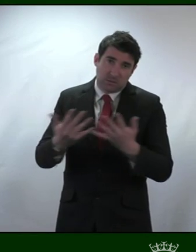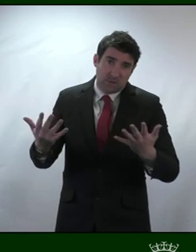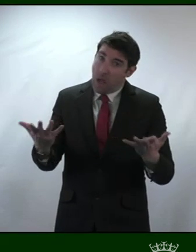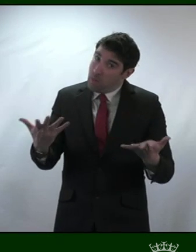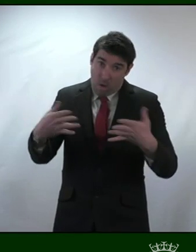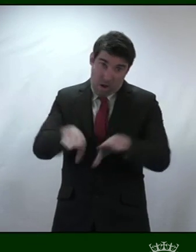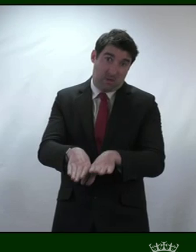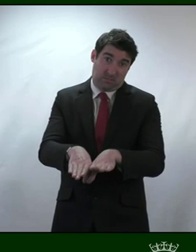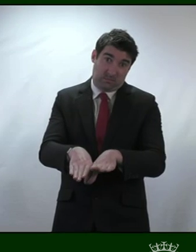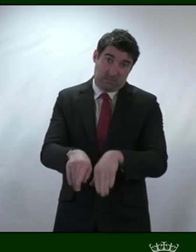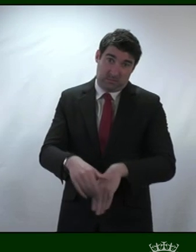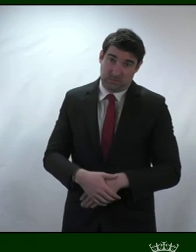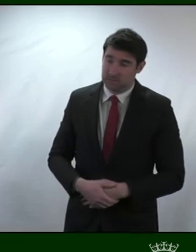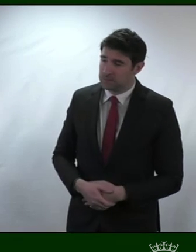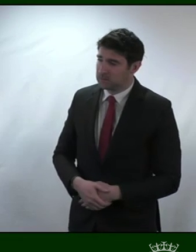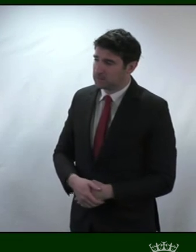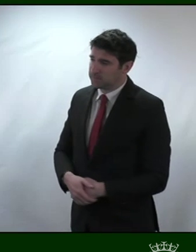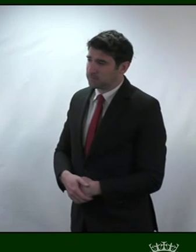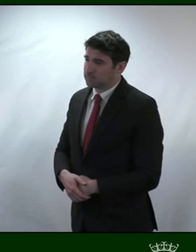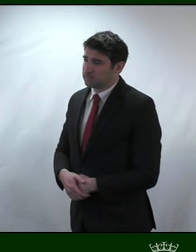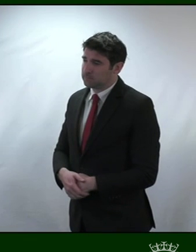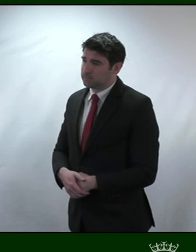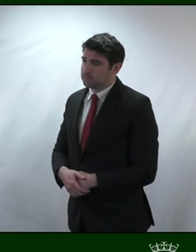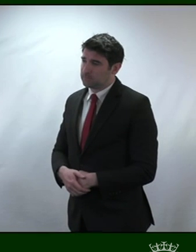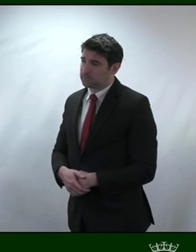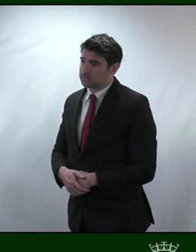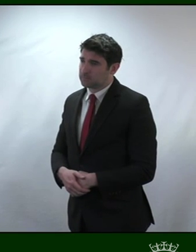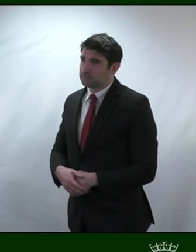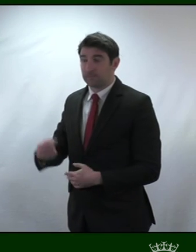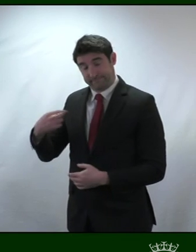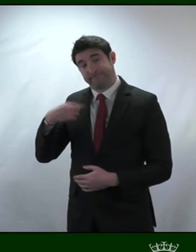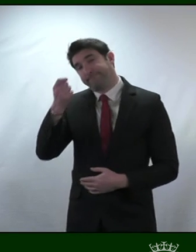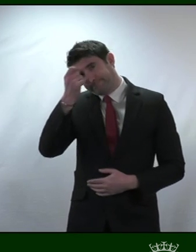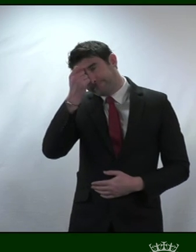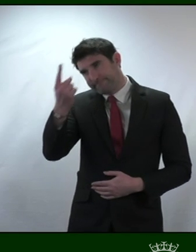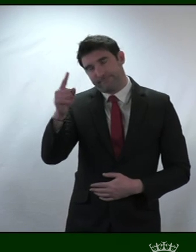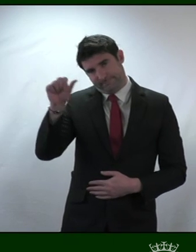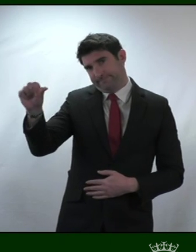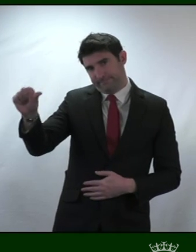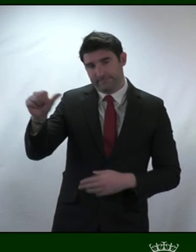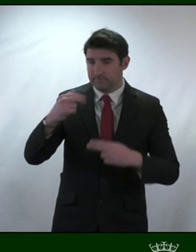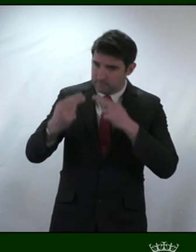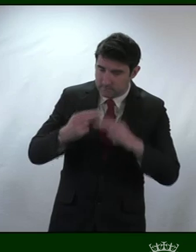The hon. Member is quite right to raise the problem in the hospitality sector.